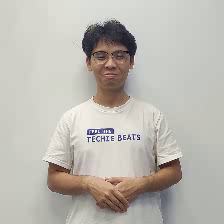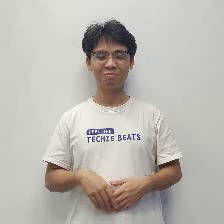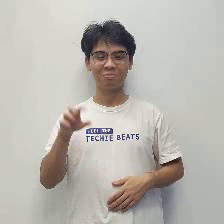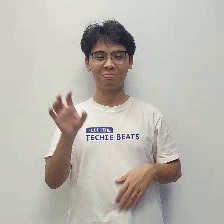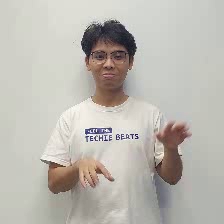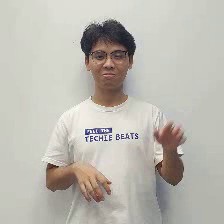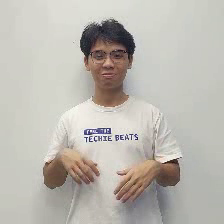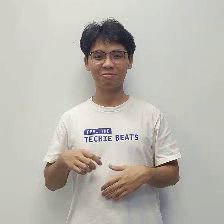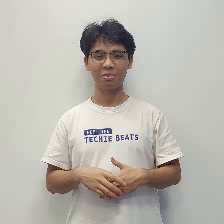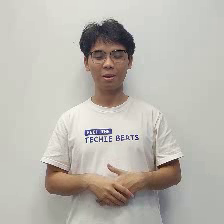Con gấu